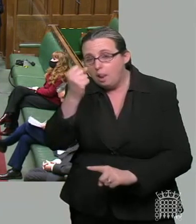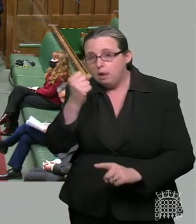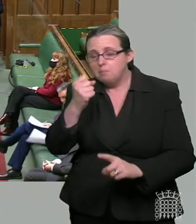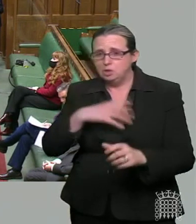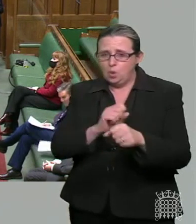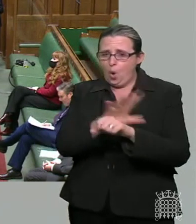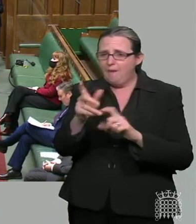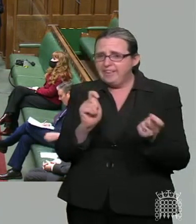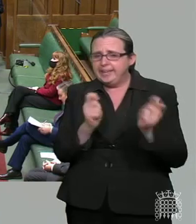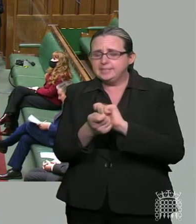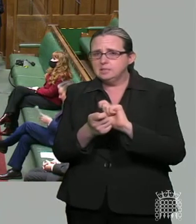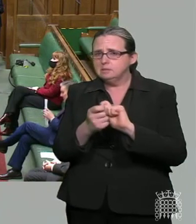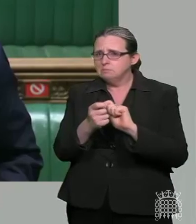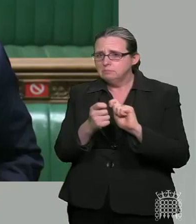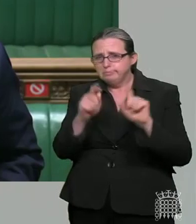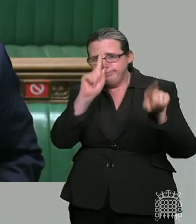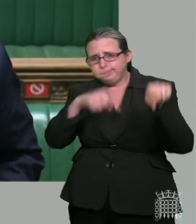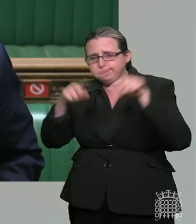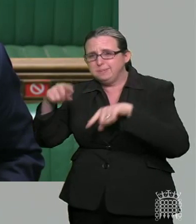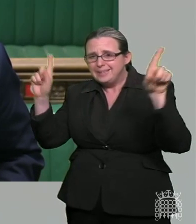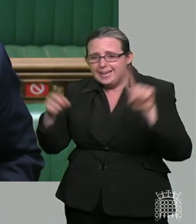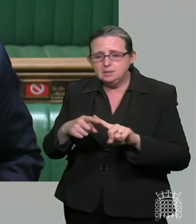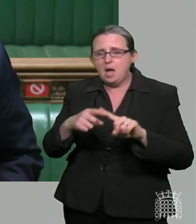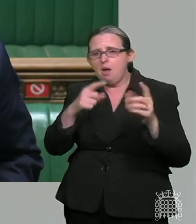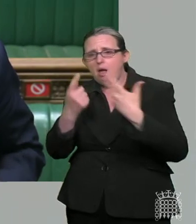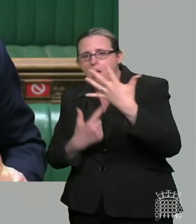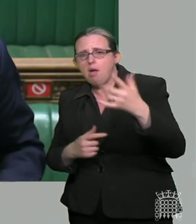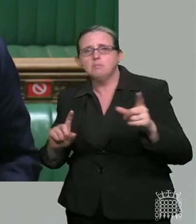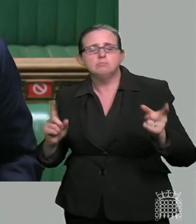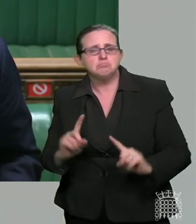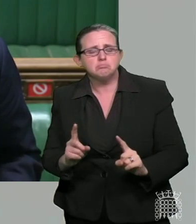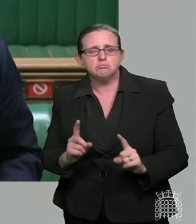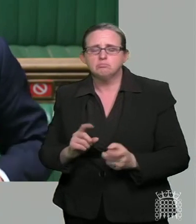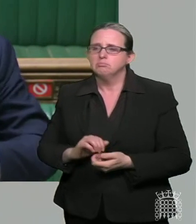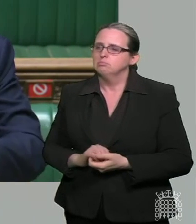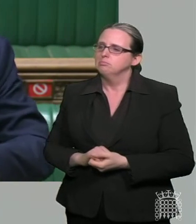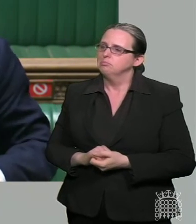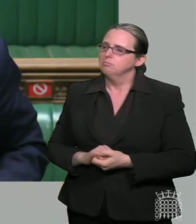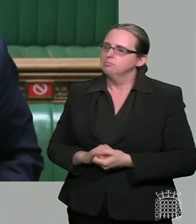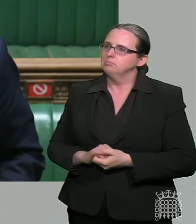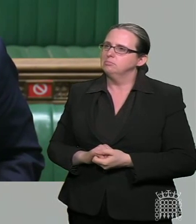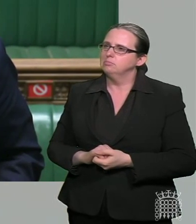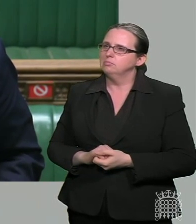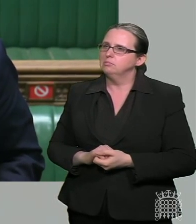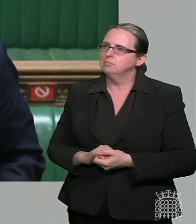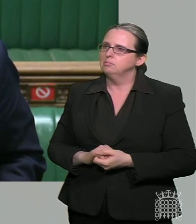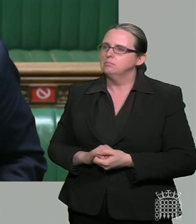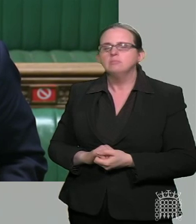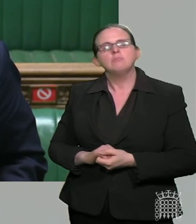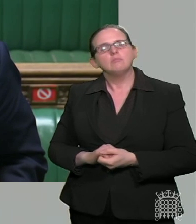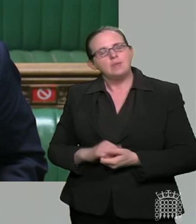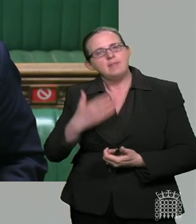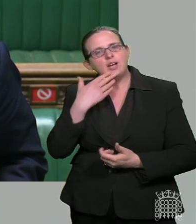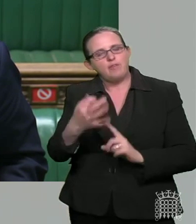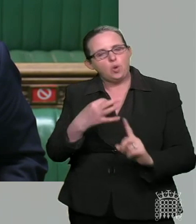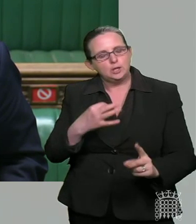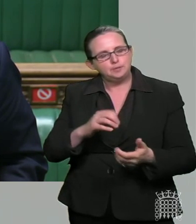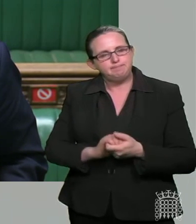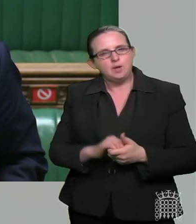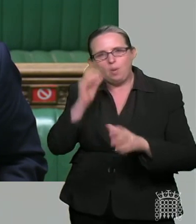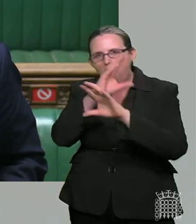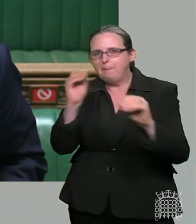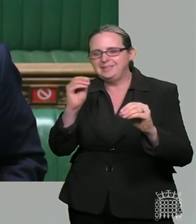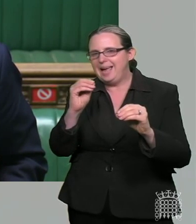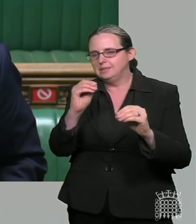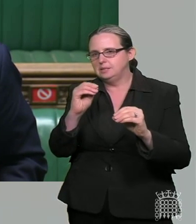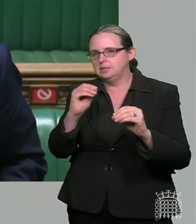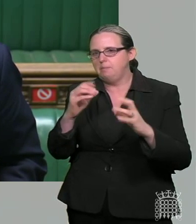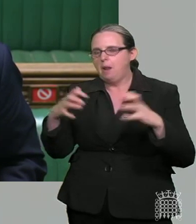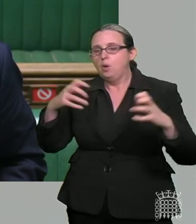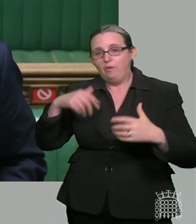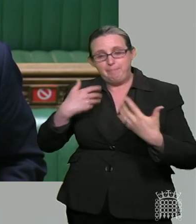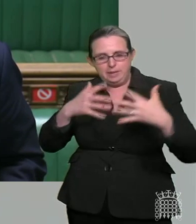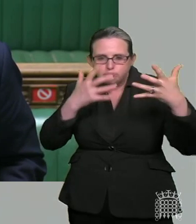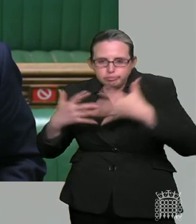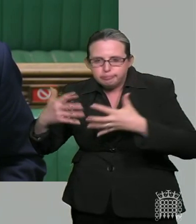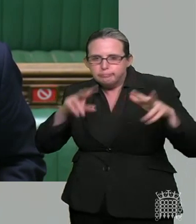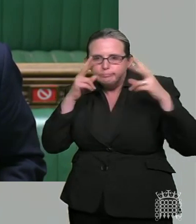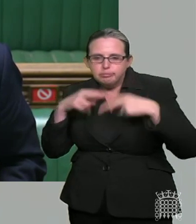I certainly think that that is one of the issues that we must face, but perhaps it would be of benefit to the House if I update it on where we are, because we have looked at the data again this morning.